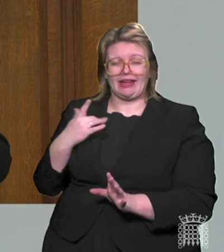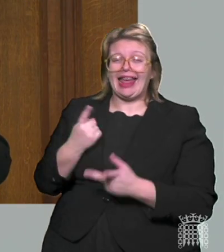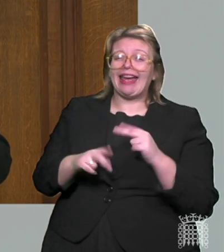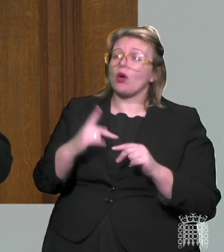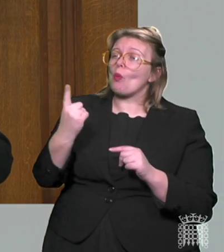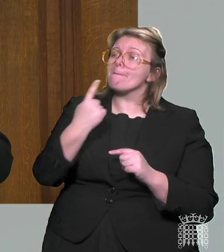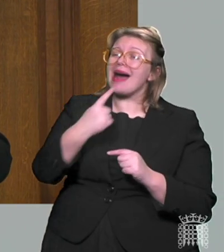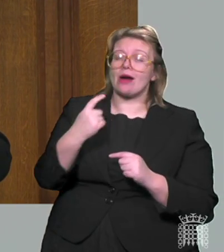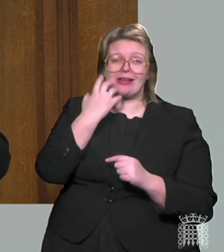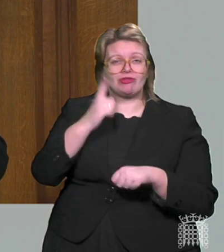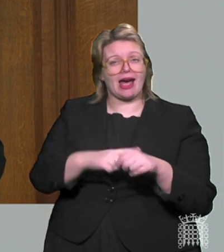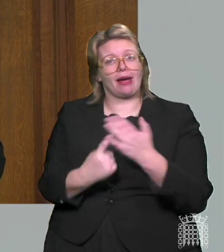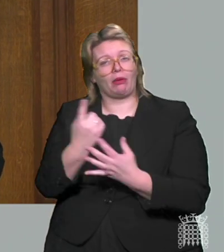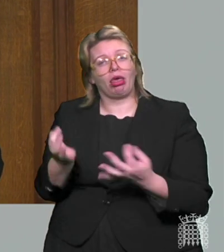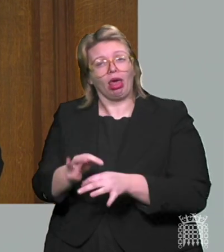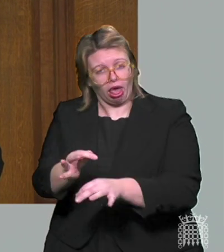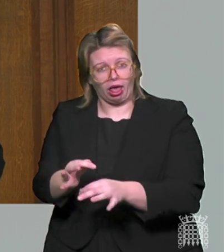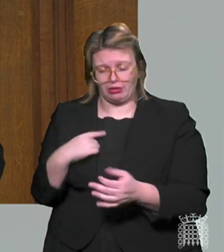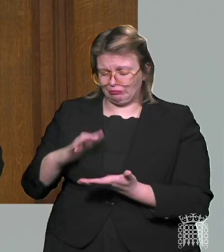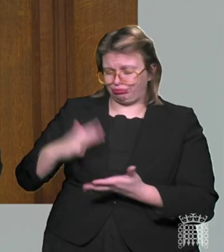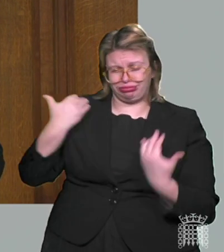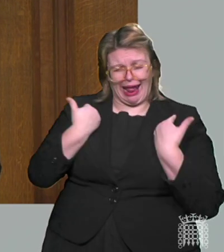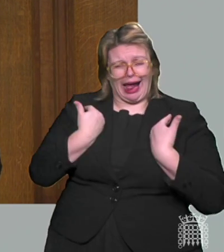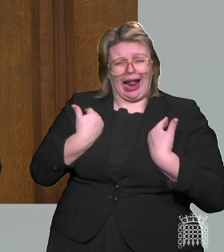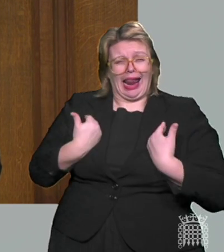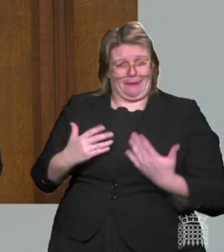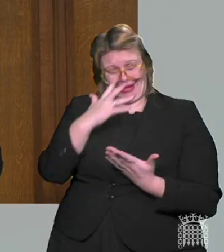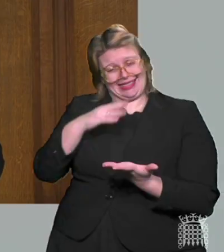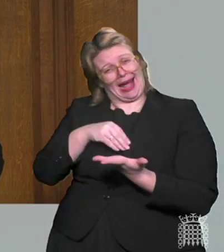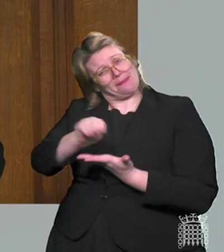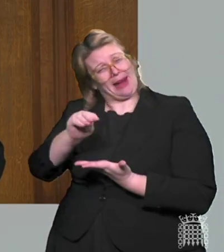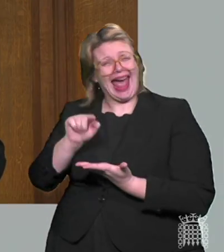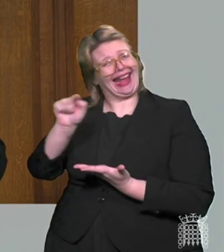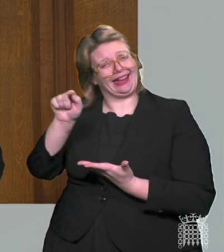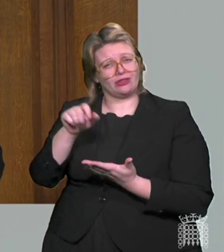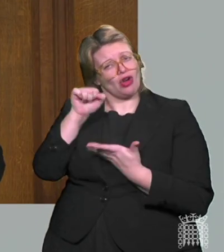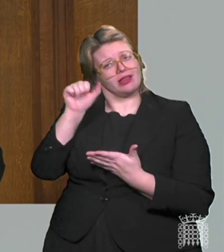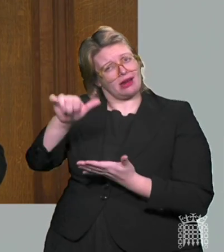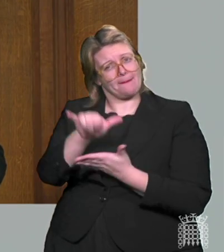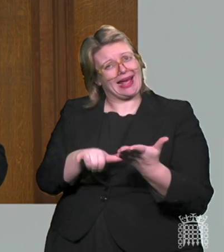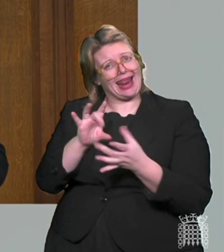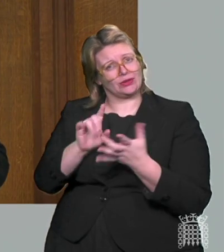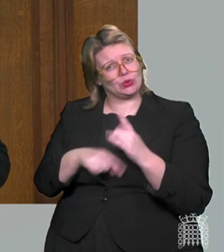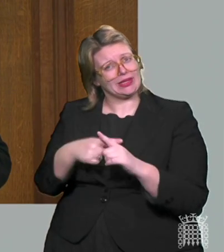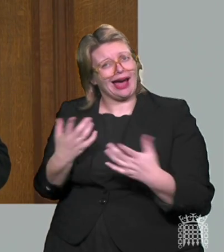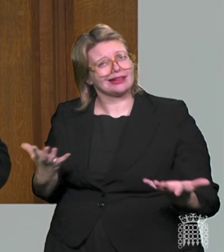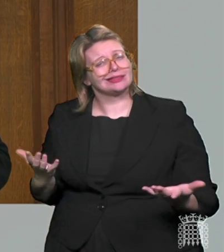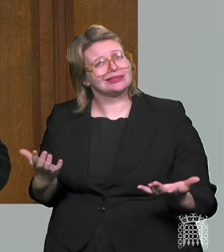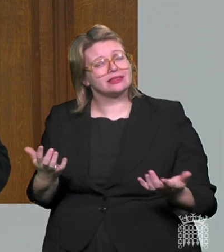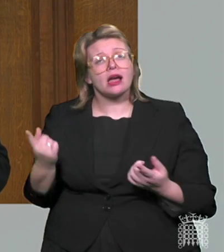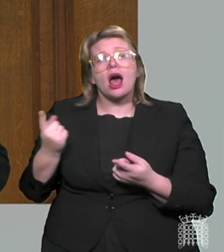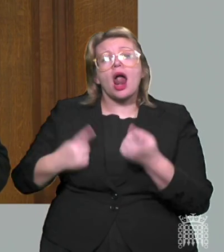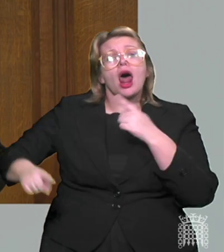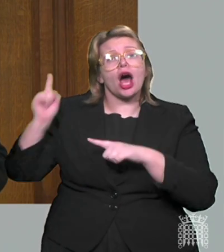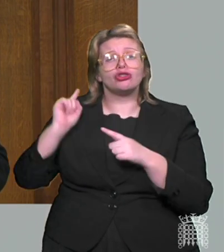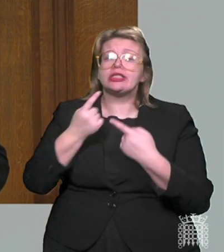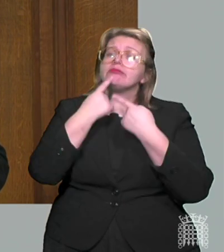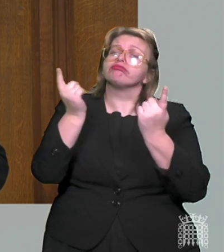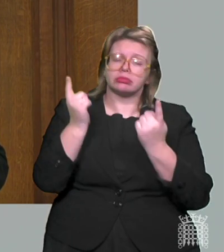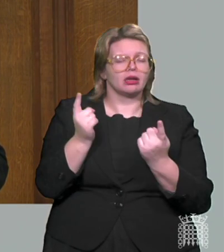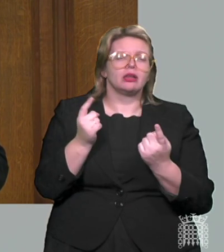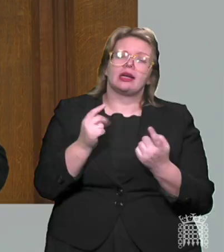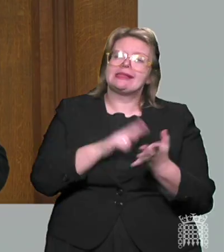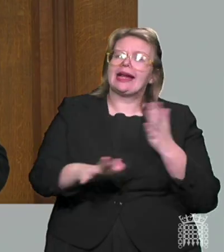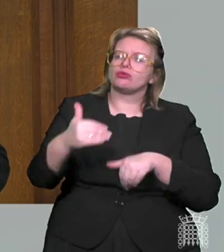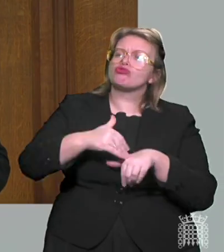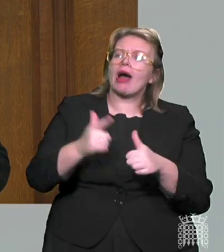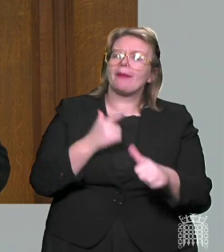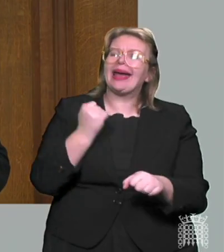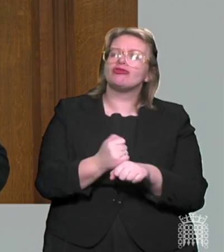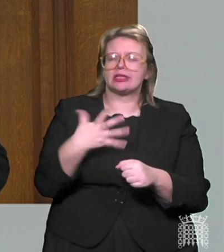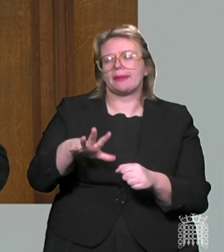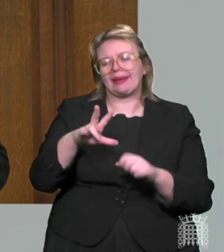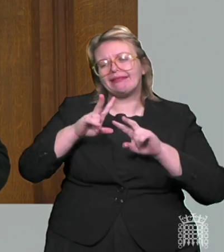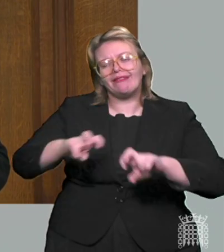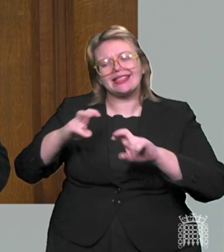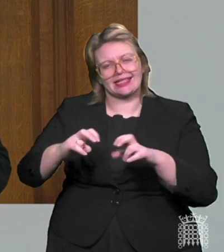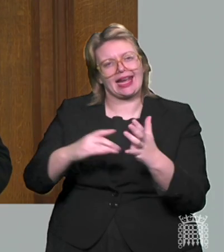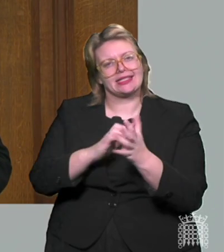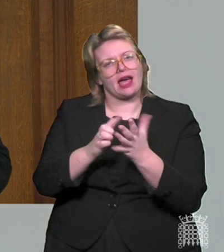It was last July that it was reported that the National Crime Agency had investigated the right honourable Member for Stratford-on-Avon.